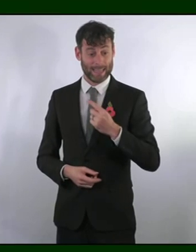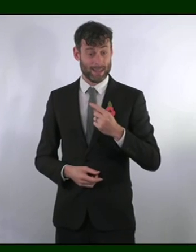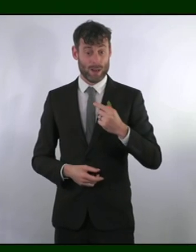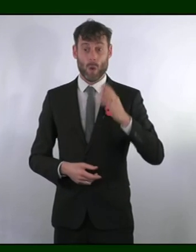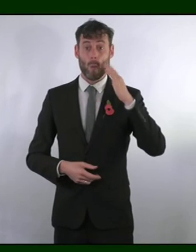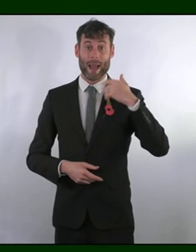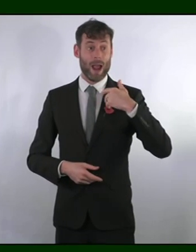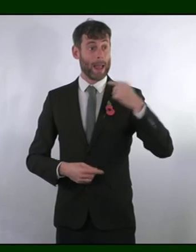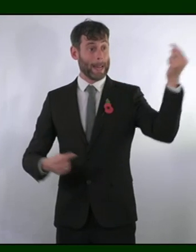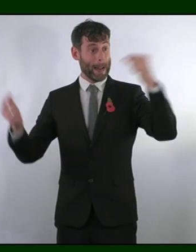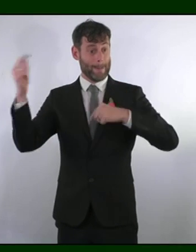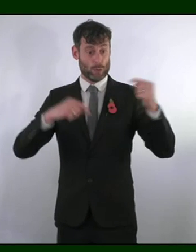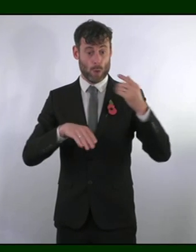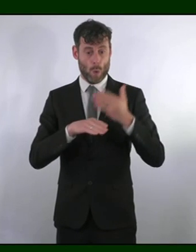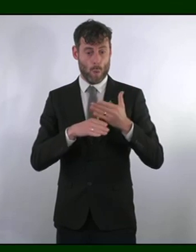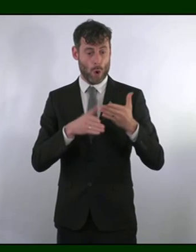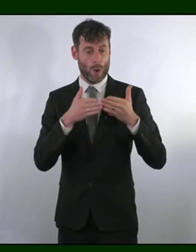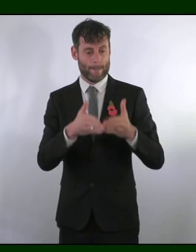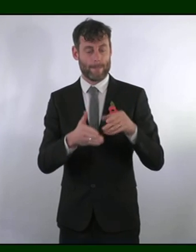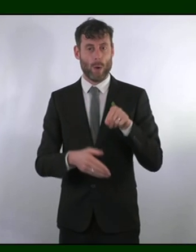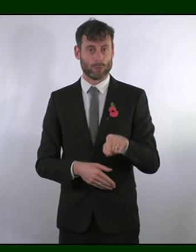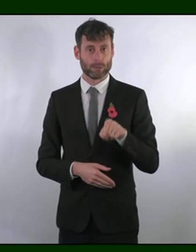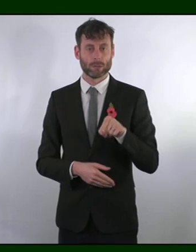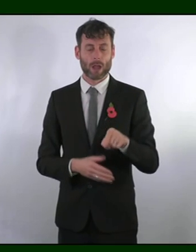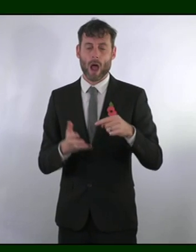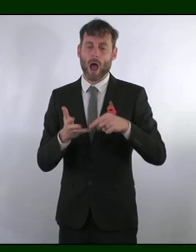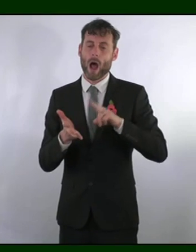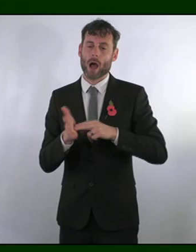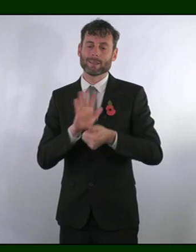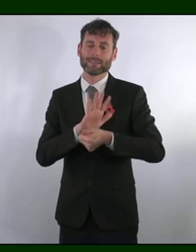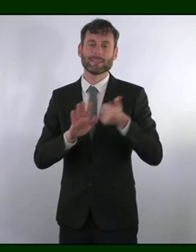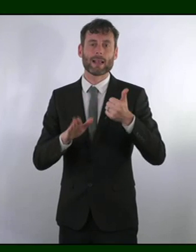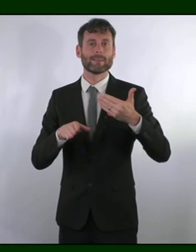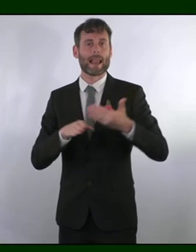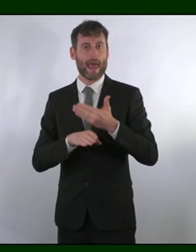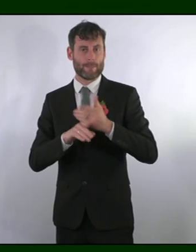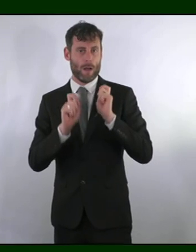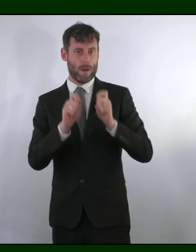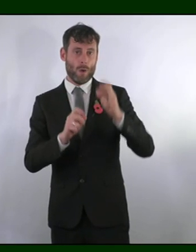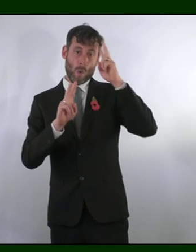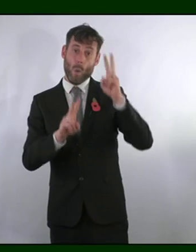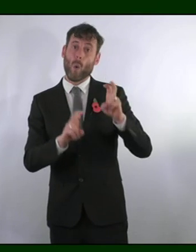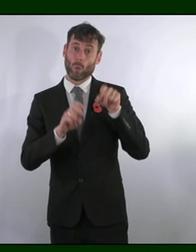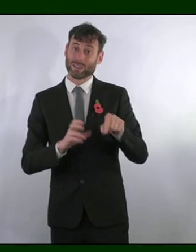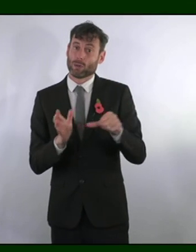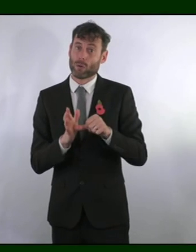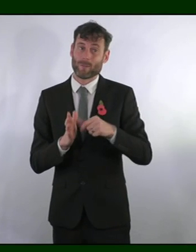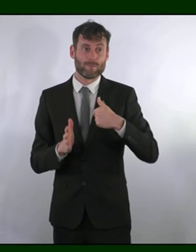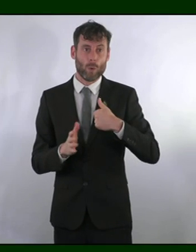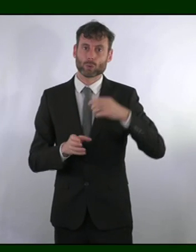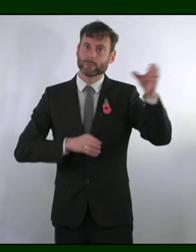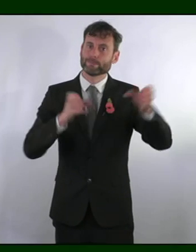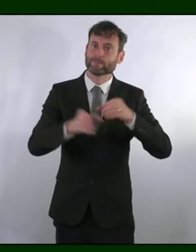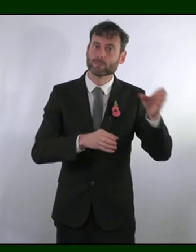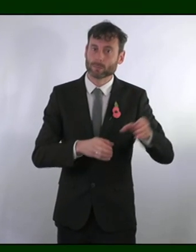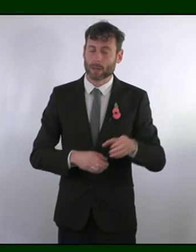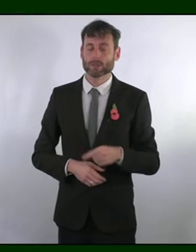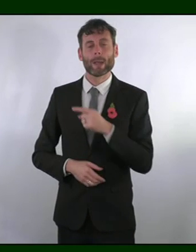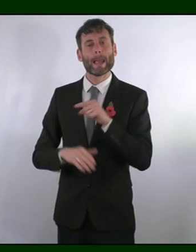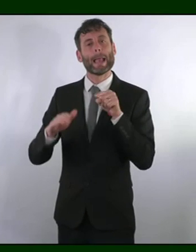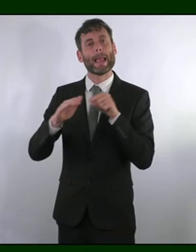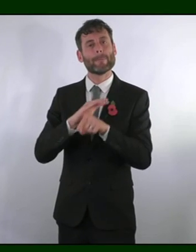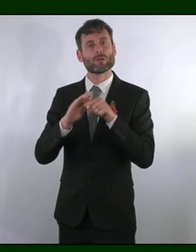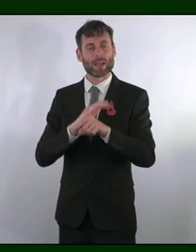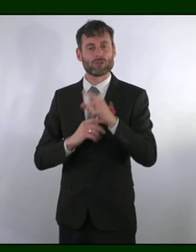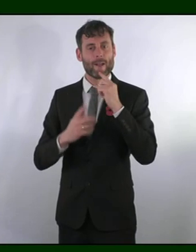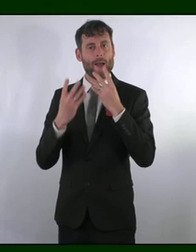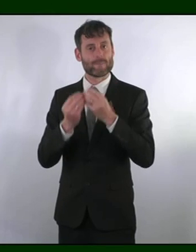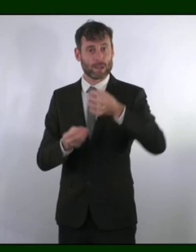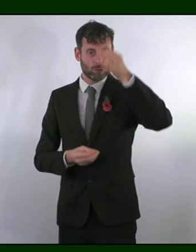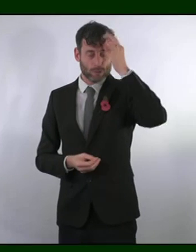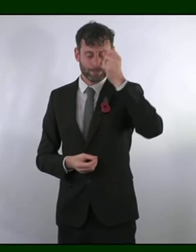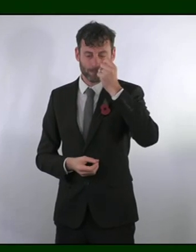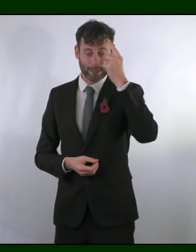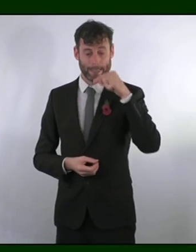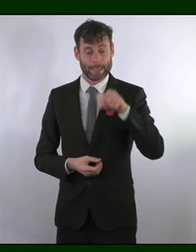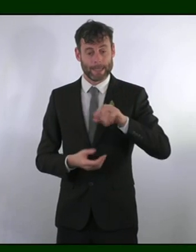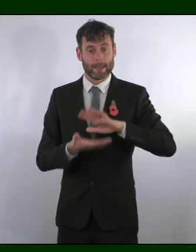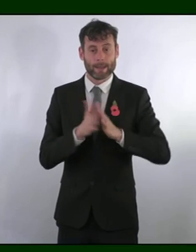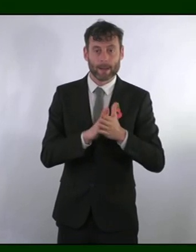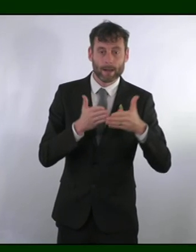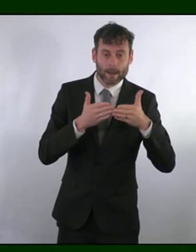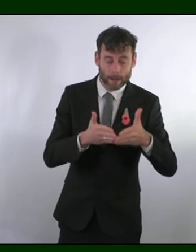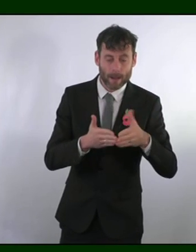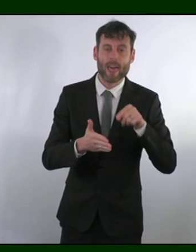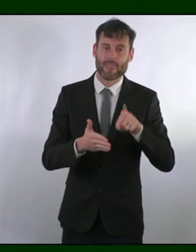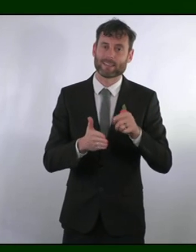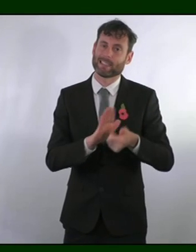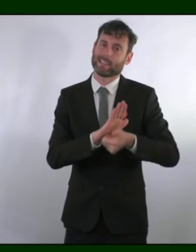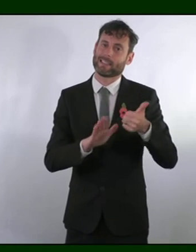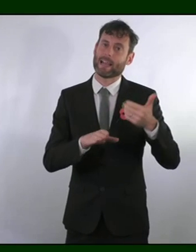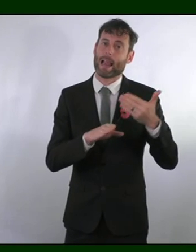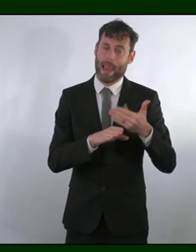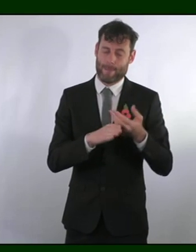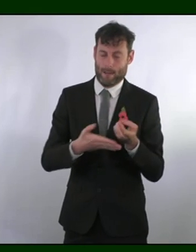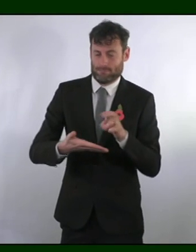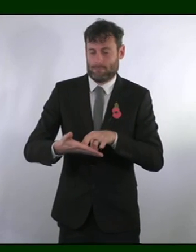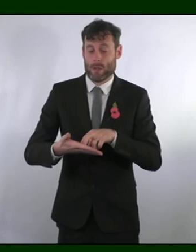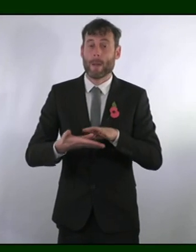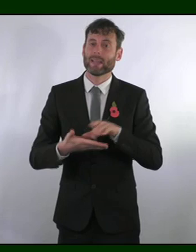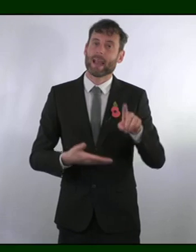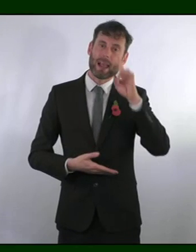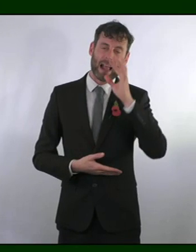Since that conversation—which must have landed quite well, because he was allowed back on to dry land safely —the Migration Advisory Committee has changed its advice so that deck hands are now regarded as skilled labour for whom visas can be issued.